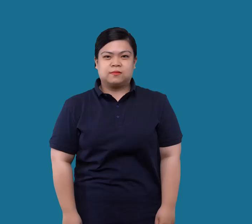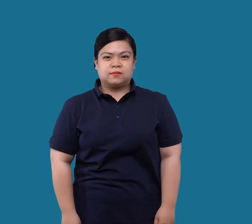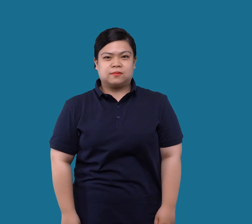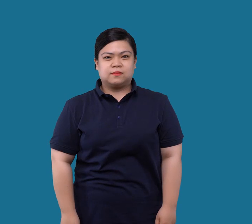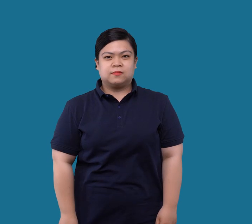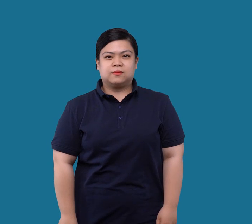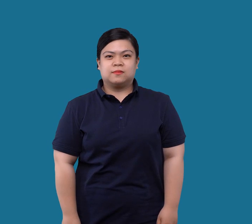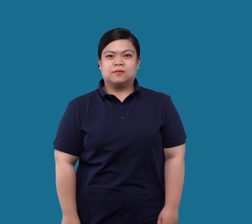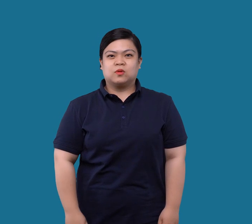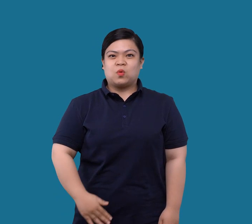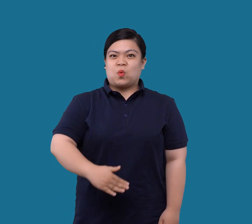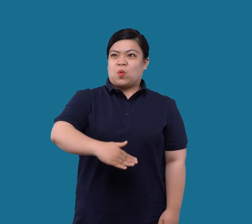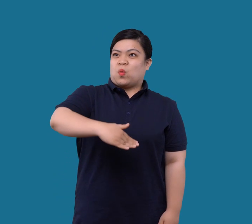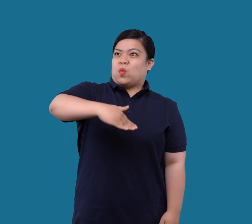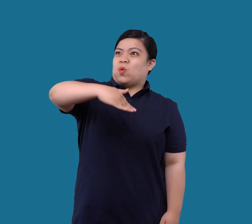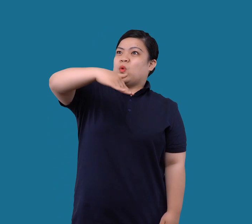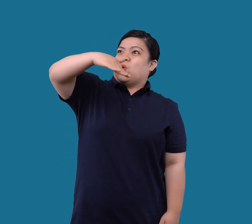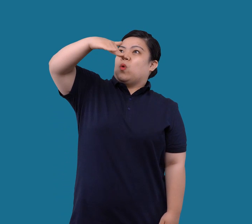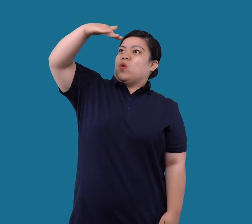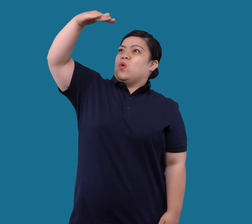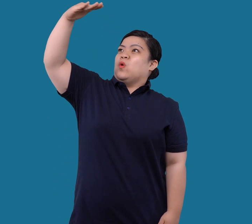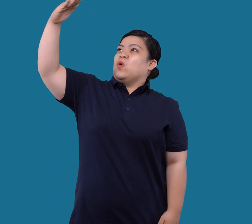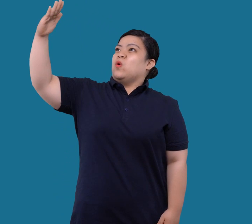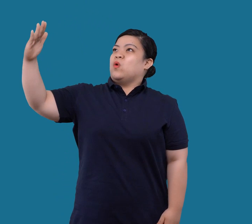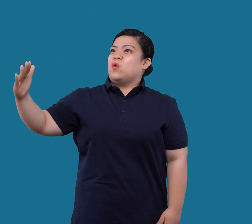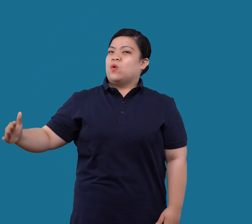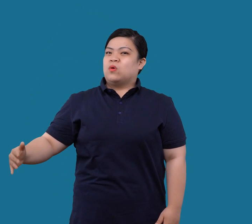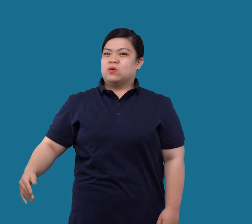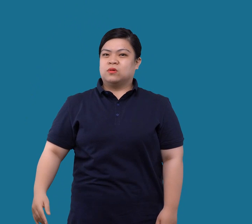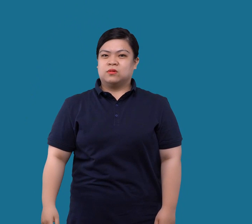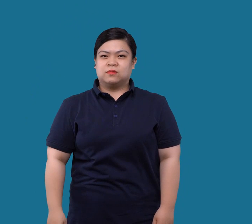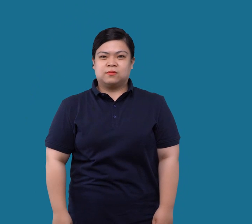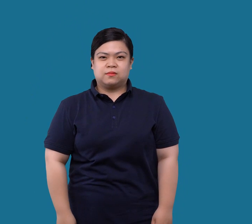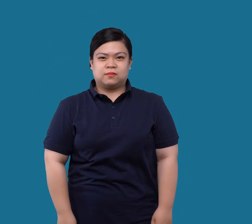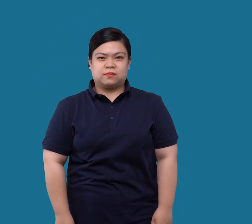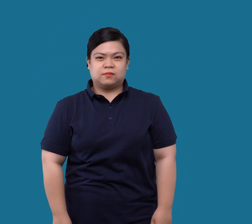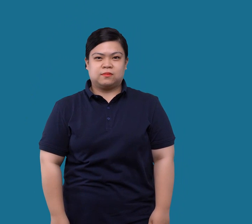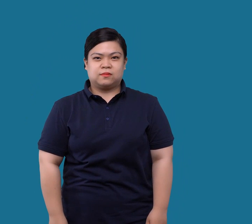cao (núi)